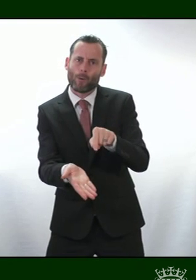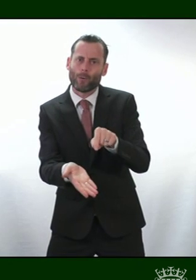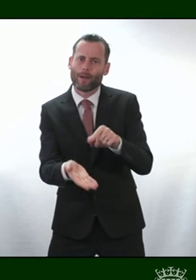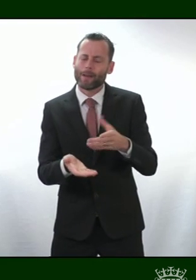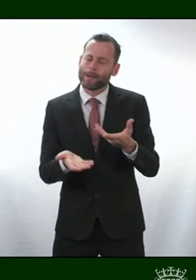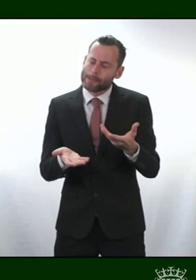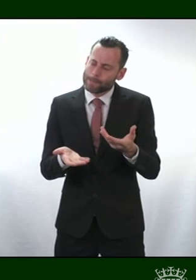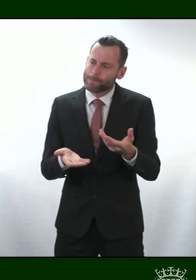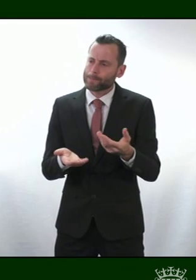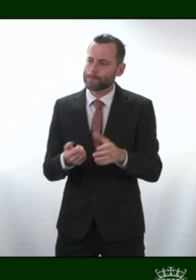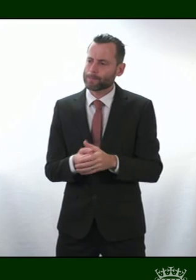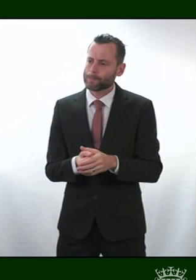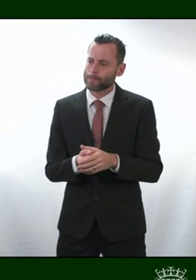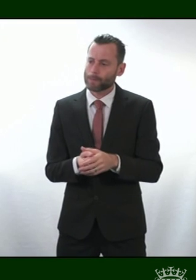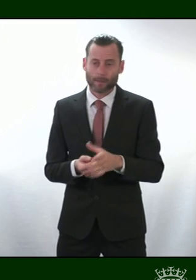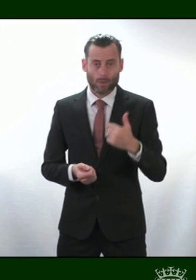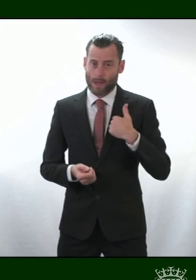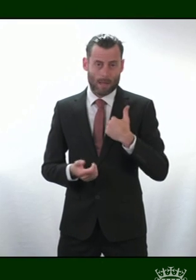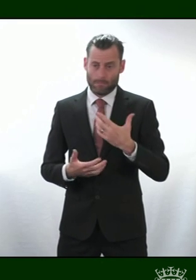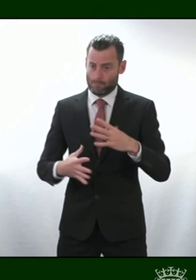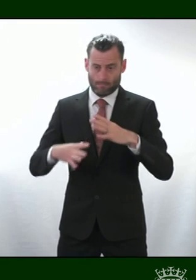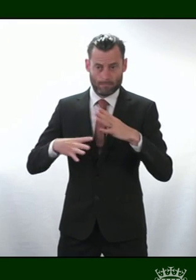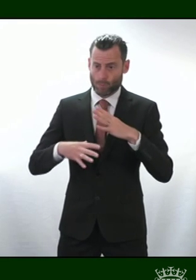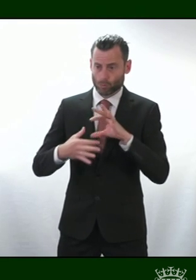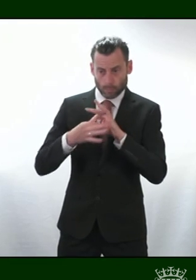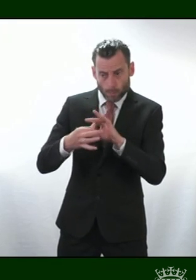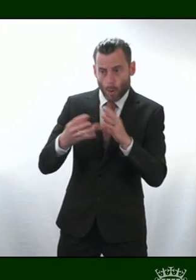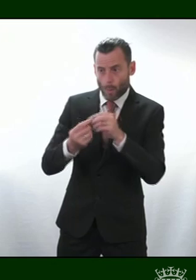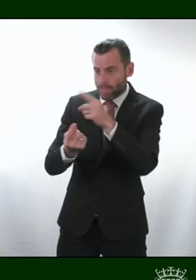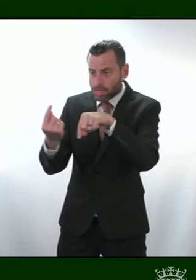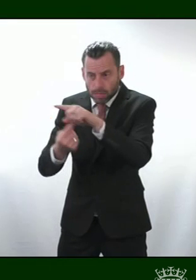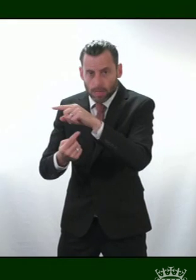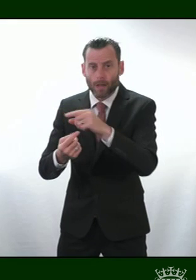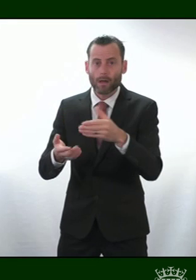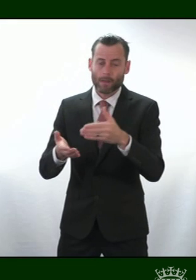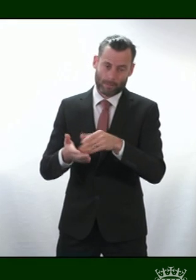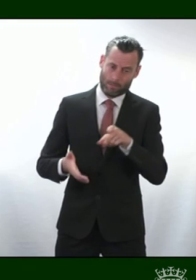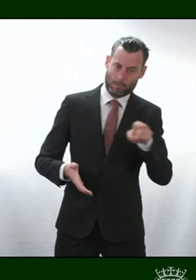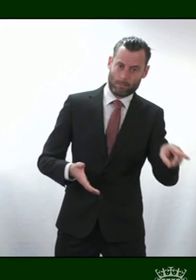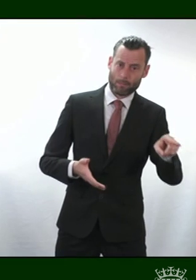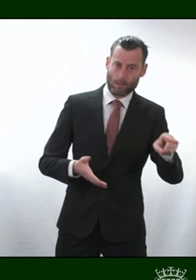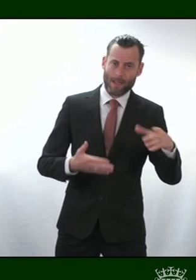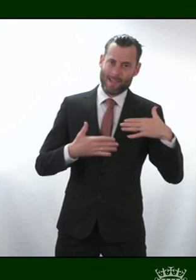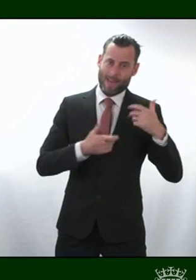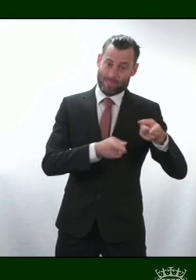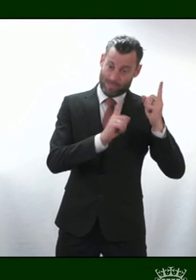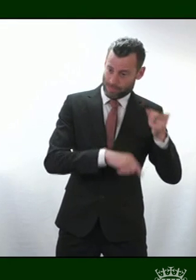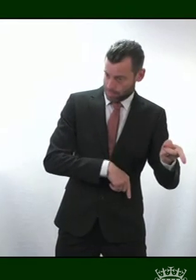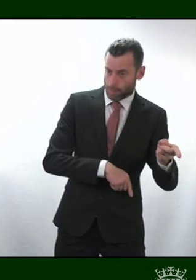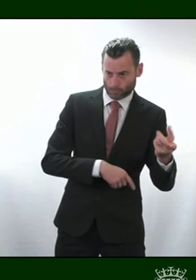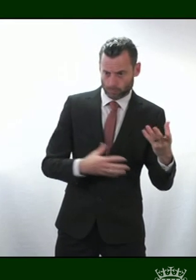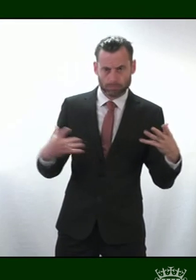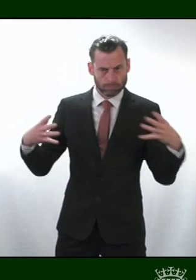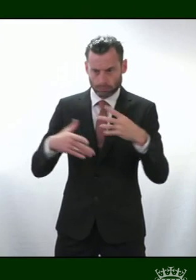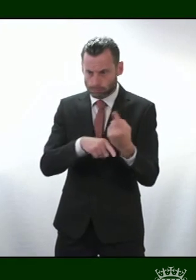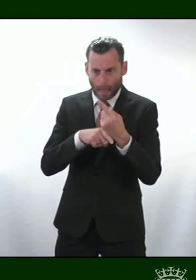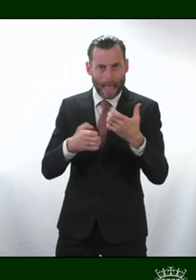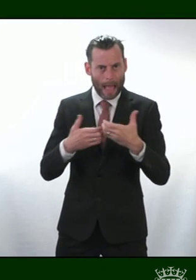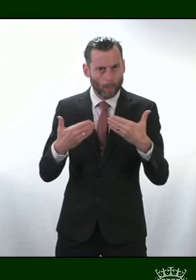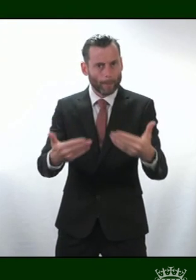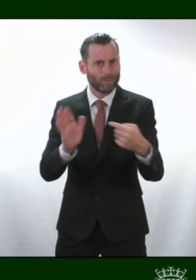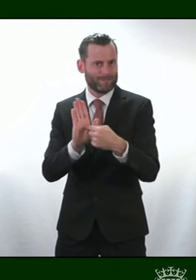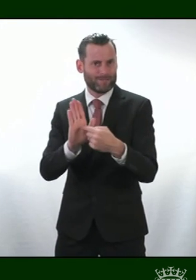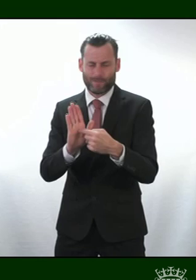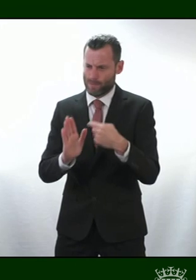Of course, I am very happy to encourage co-operation between her and my right honourable Friends in the Health Department to take the matter forward.